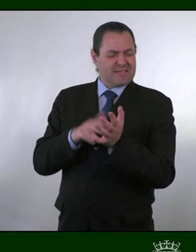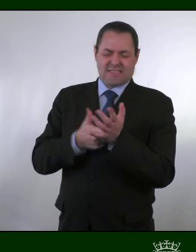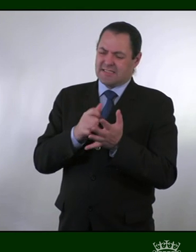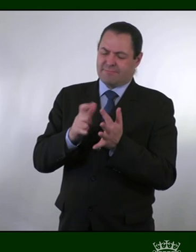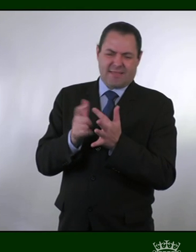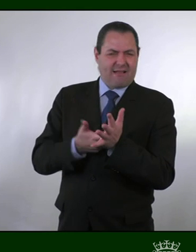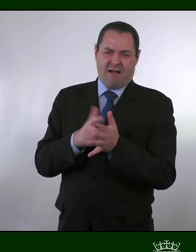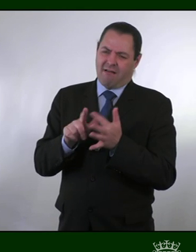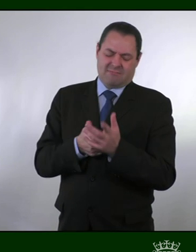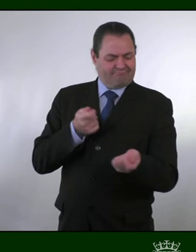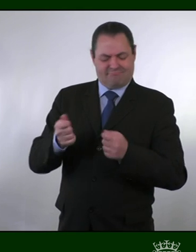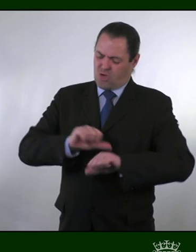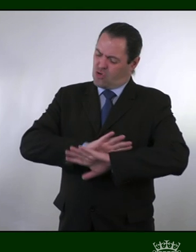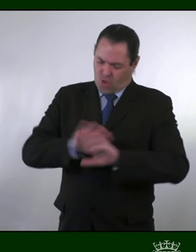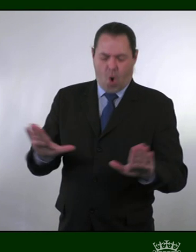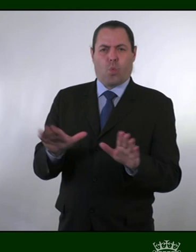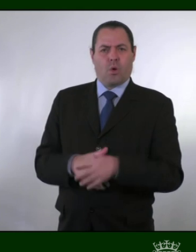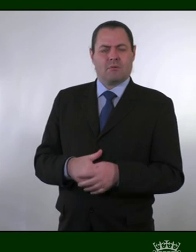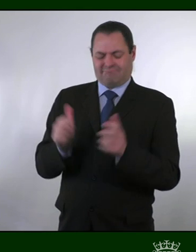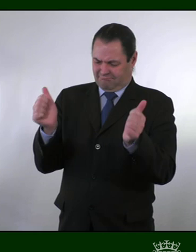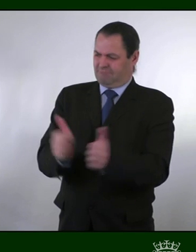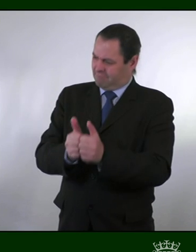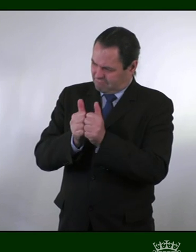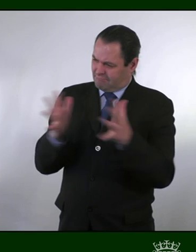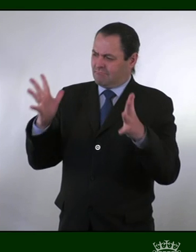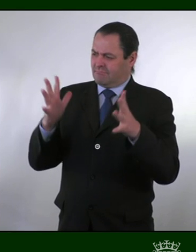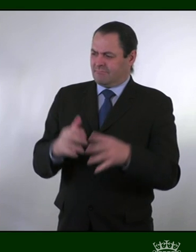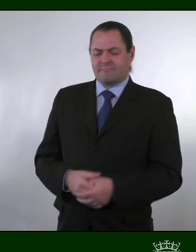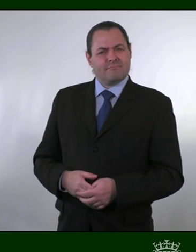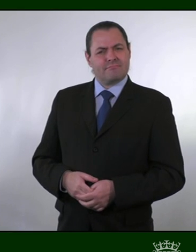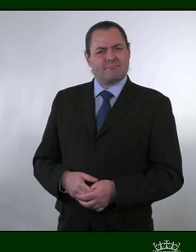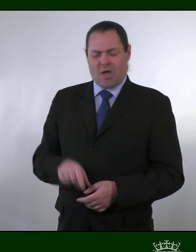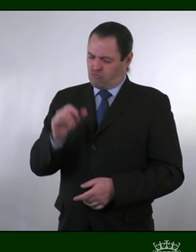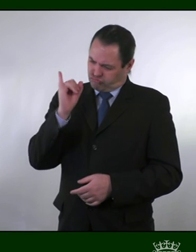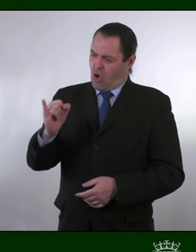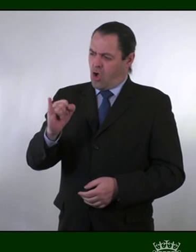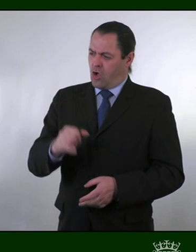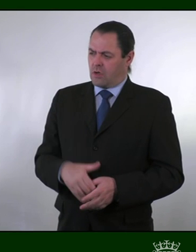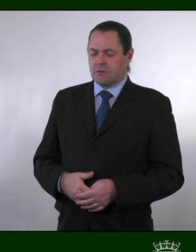I could not disagree more with the right hon.